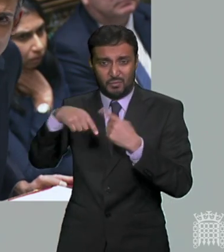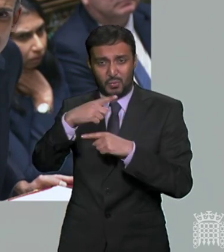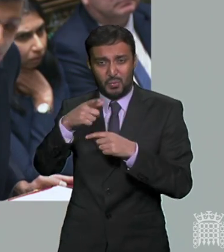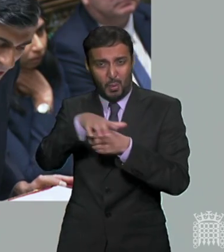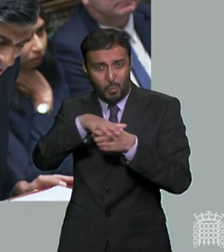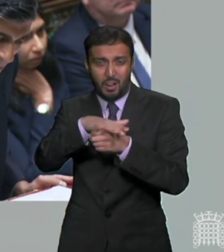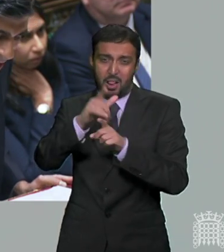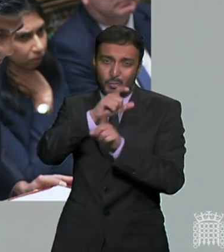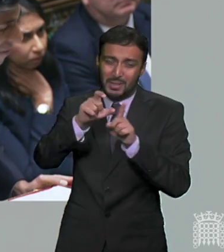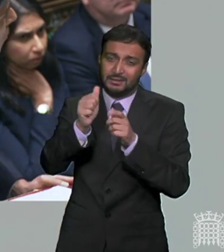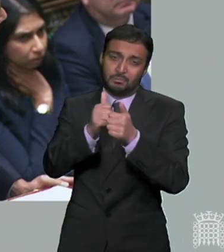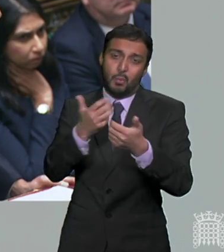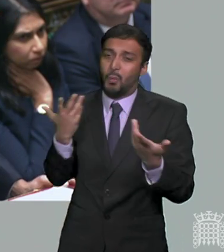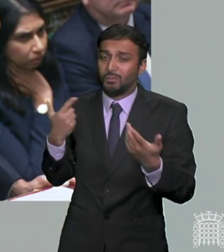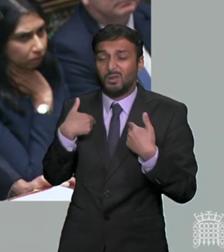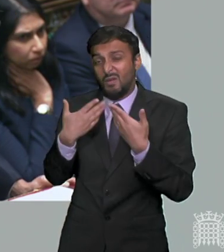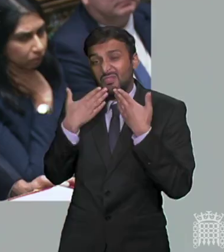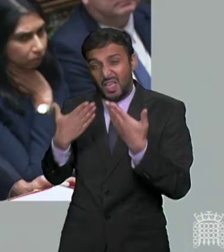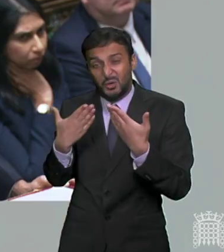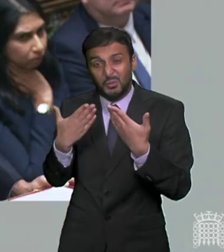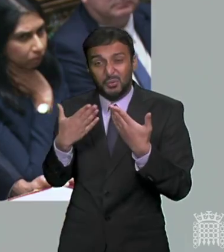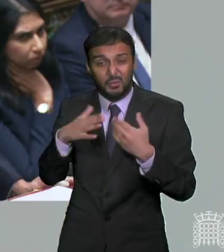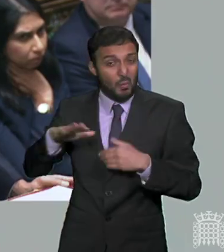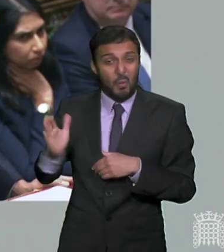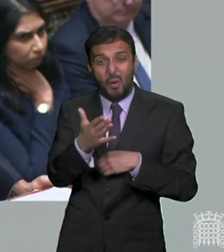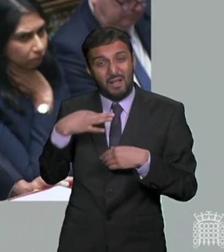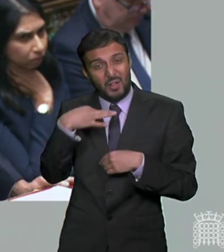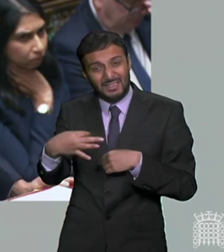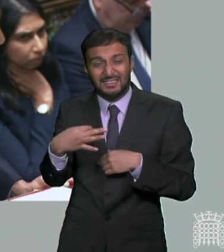I join him in thanking them for everything that they do.